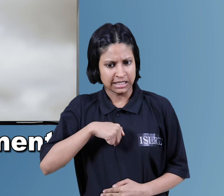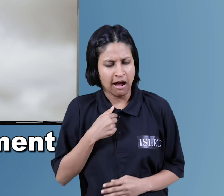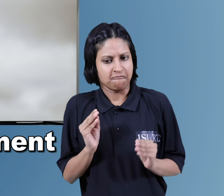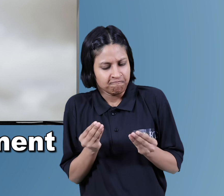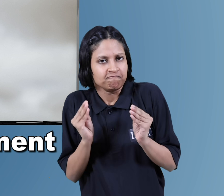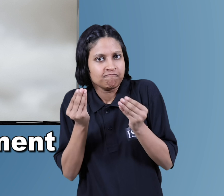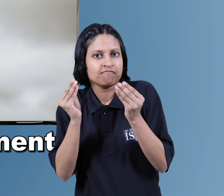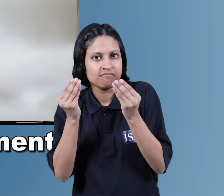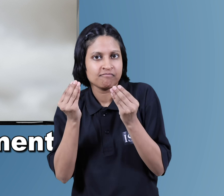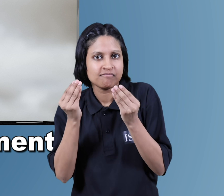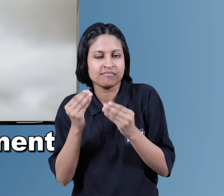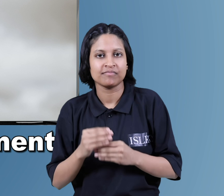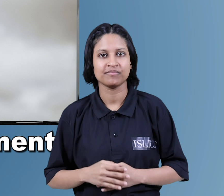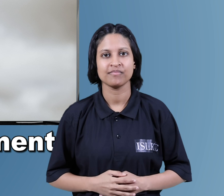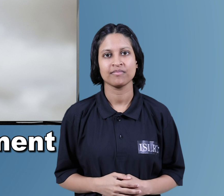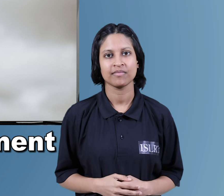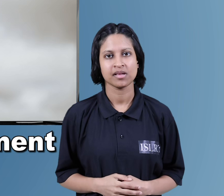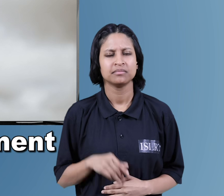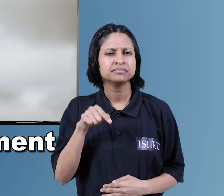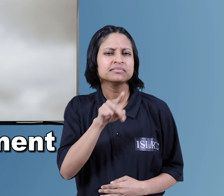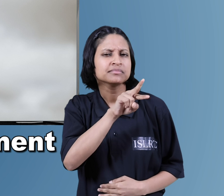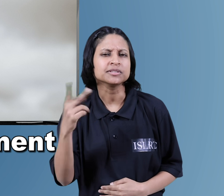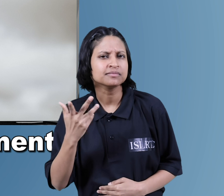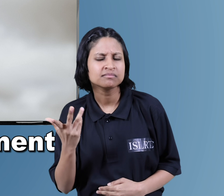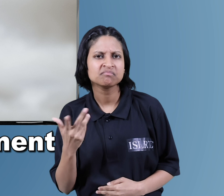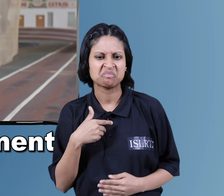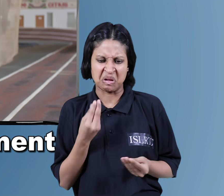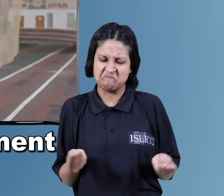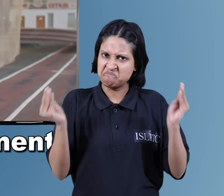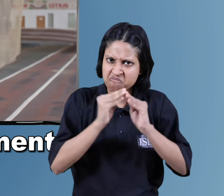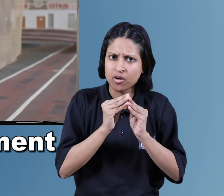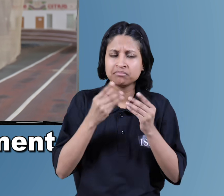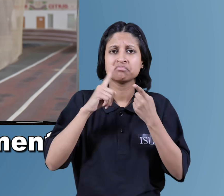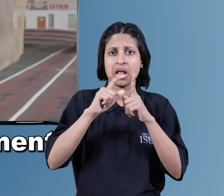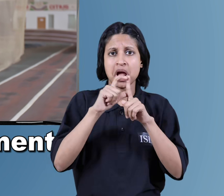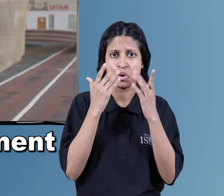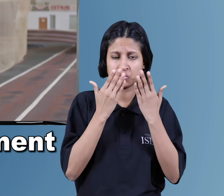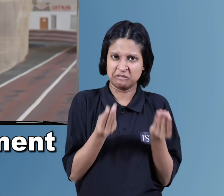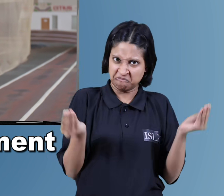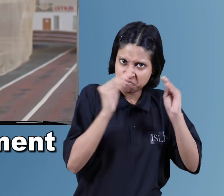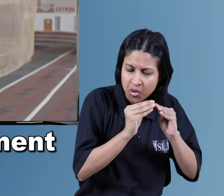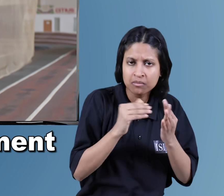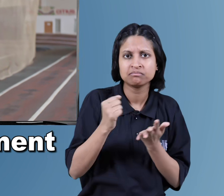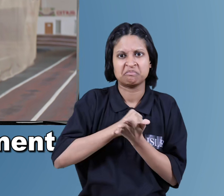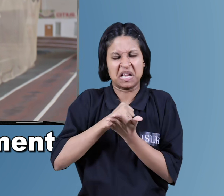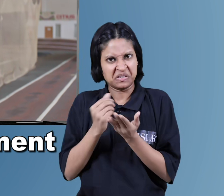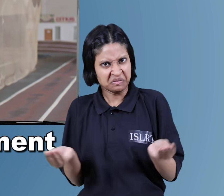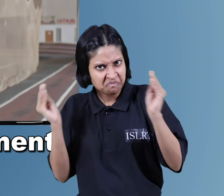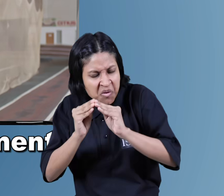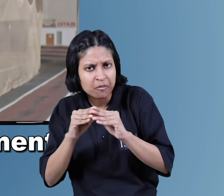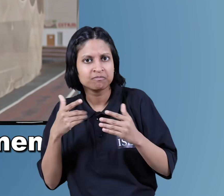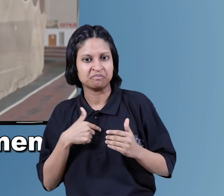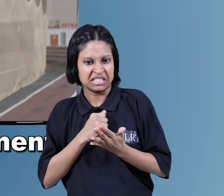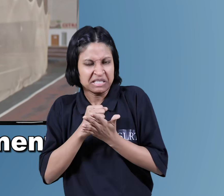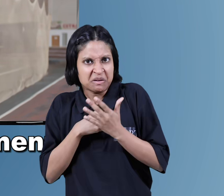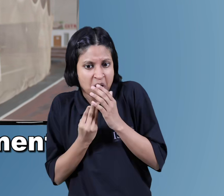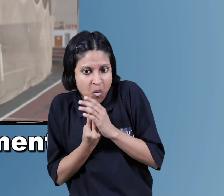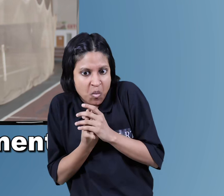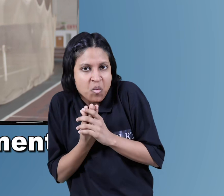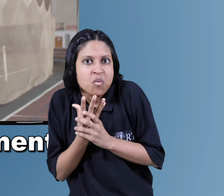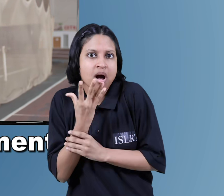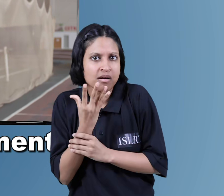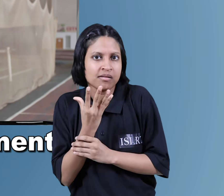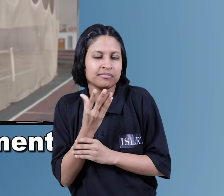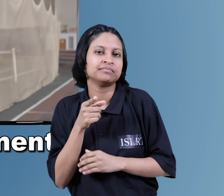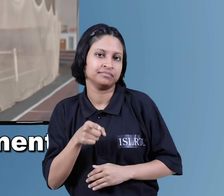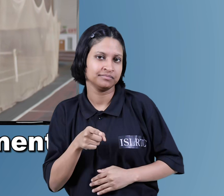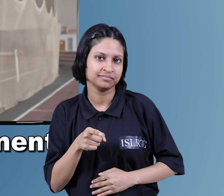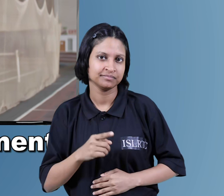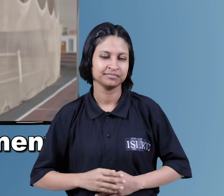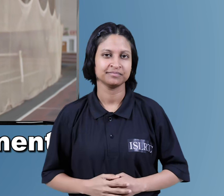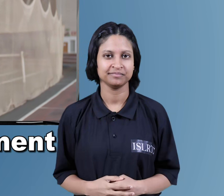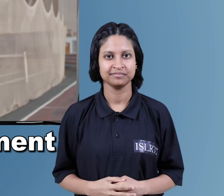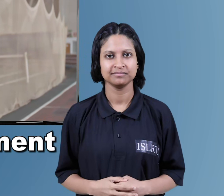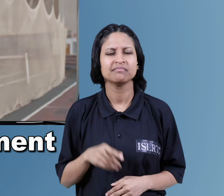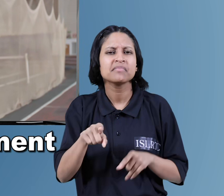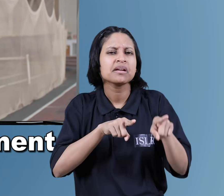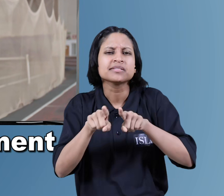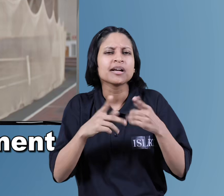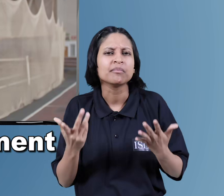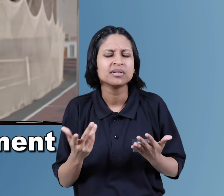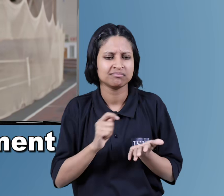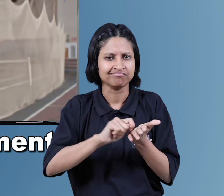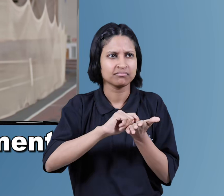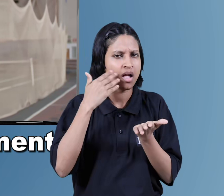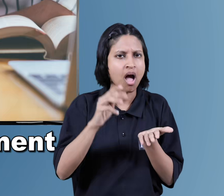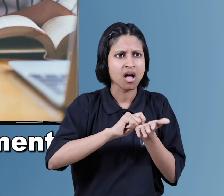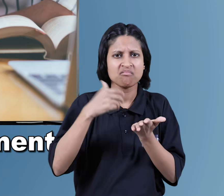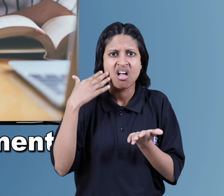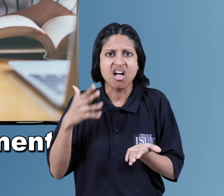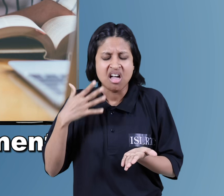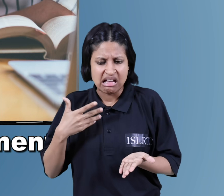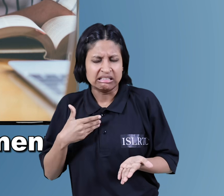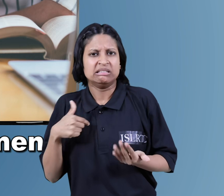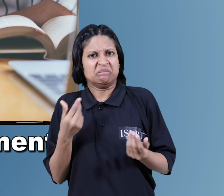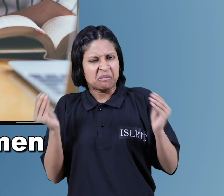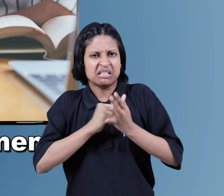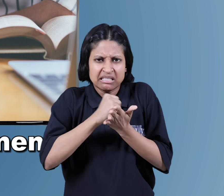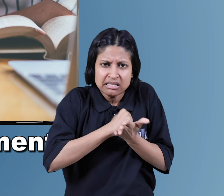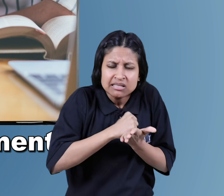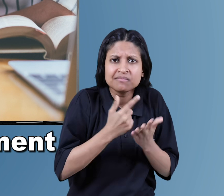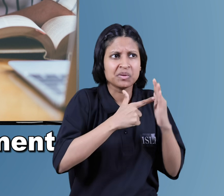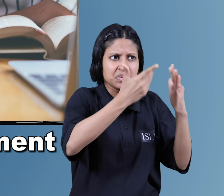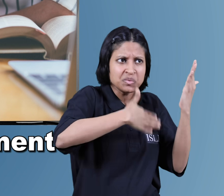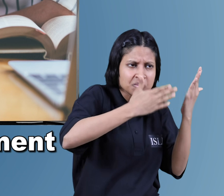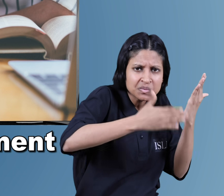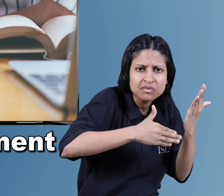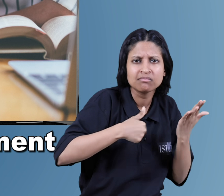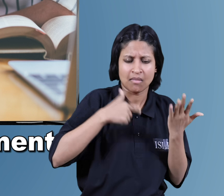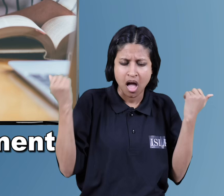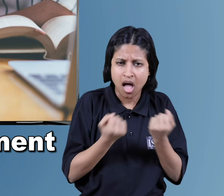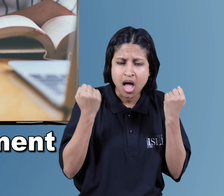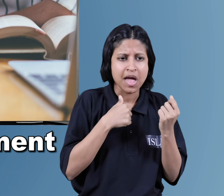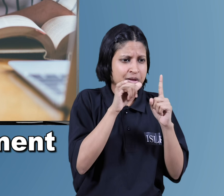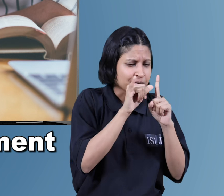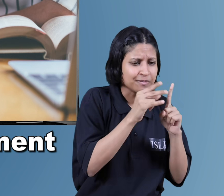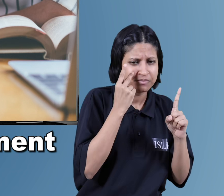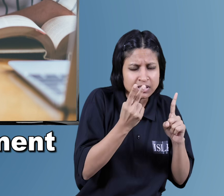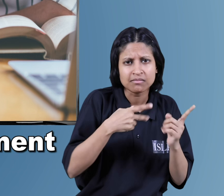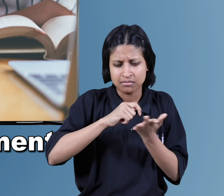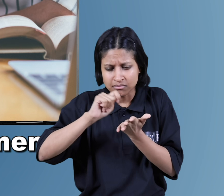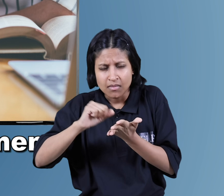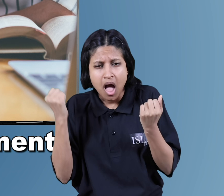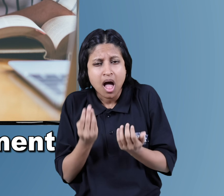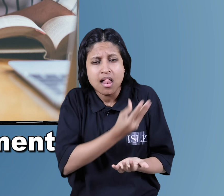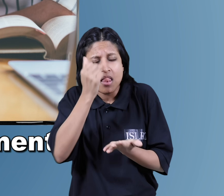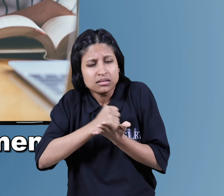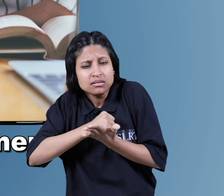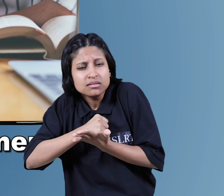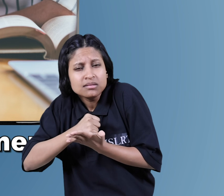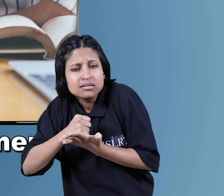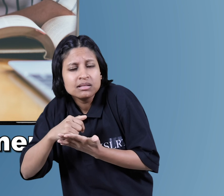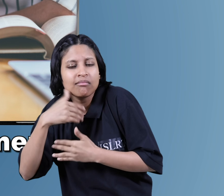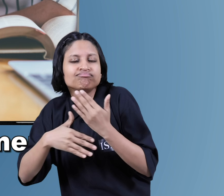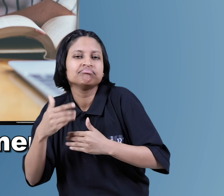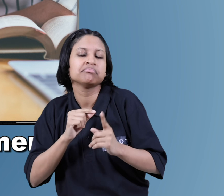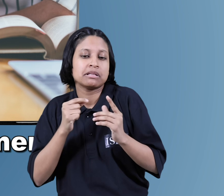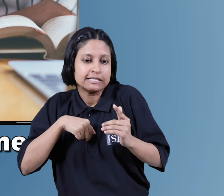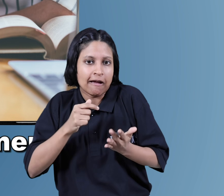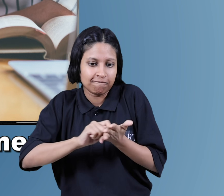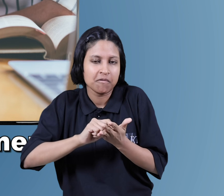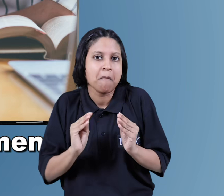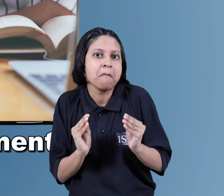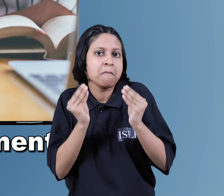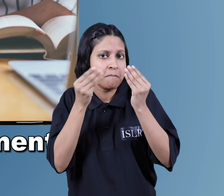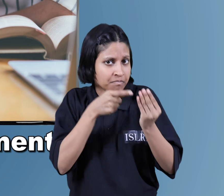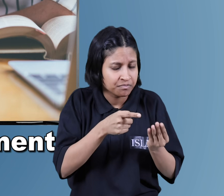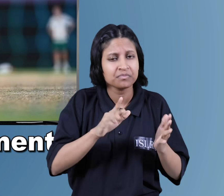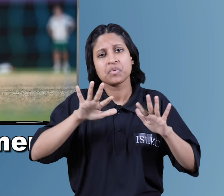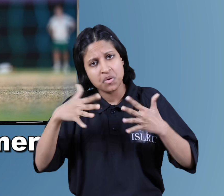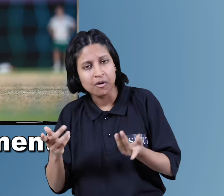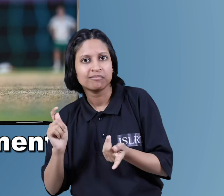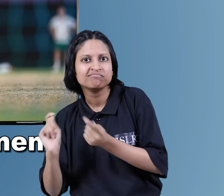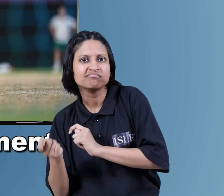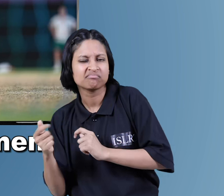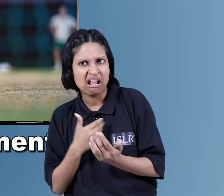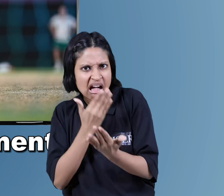Self-Improvement The process of making oneself better, often through education, practice, or personal growth. For example, studying more and referring to various resources to improve knowledge